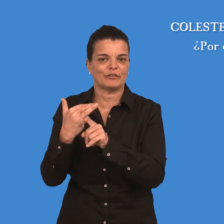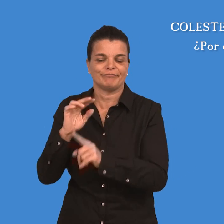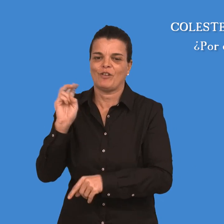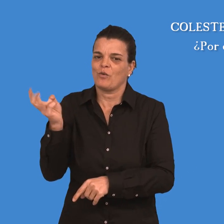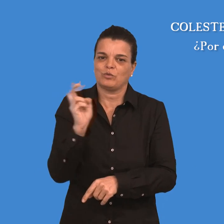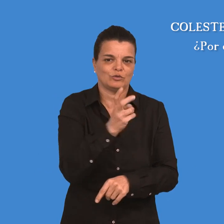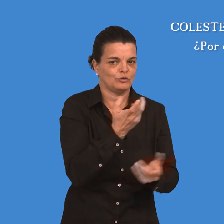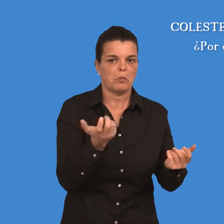otro